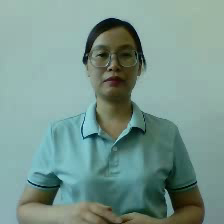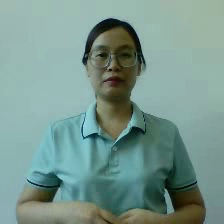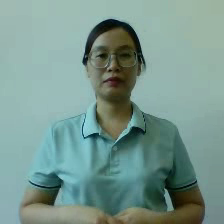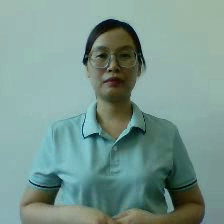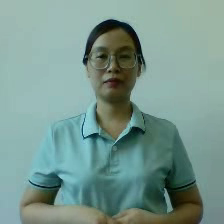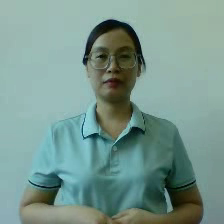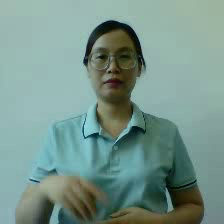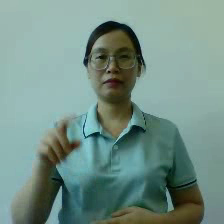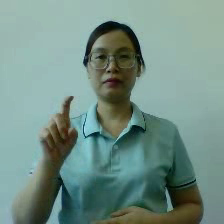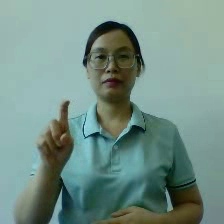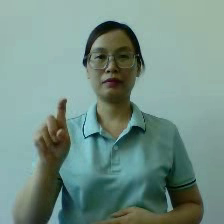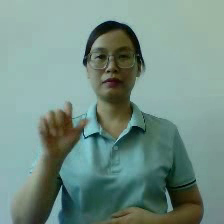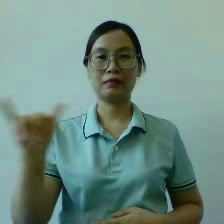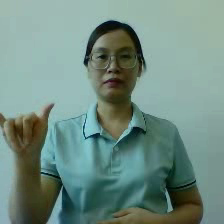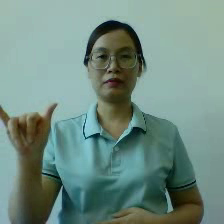Đồng ý